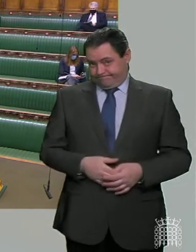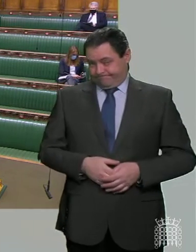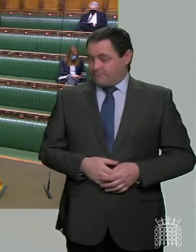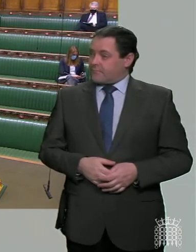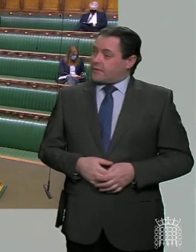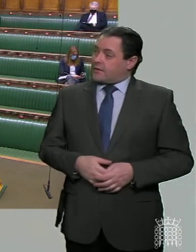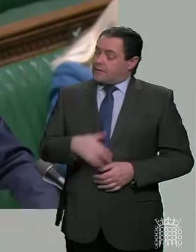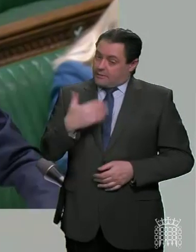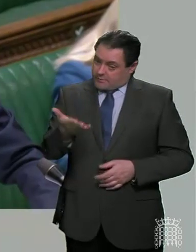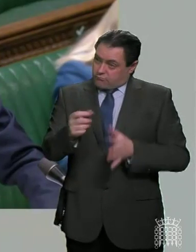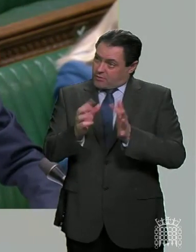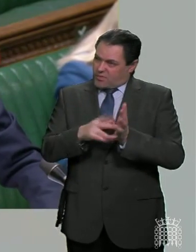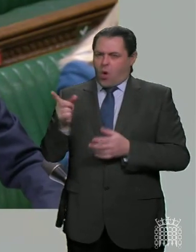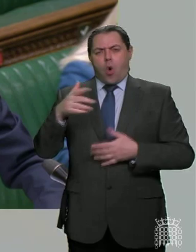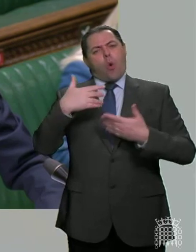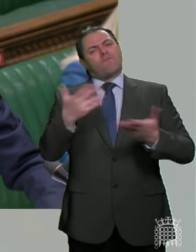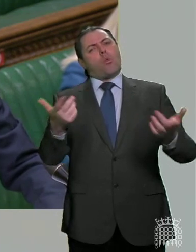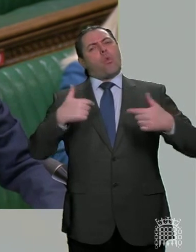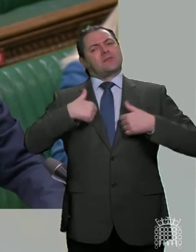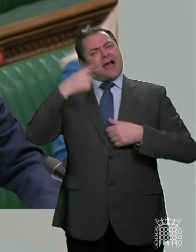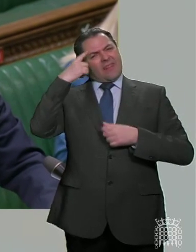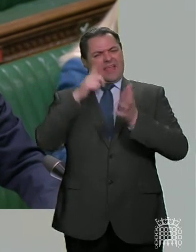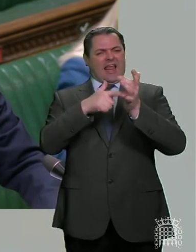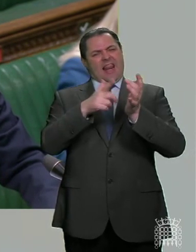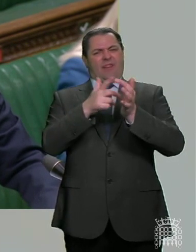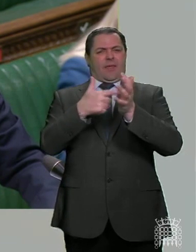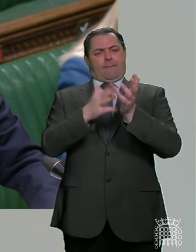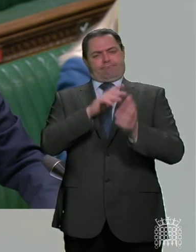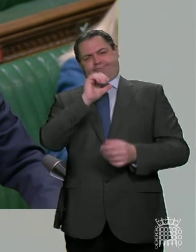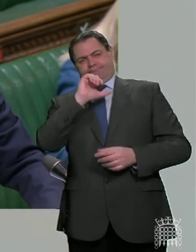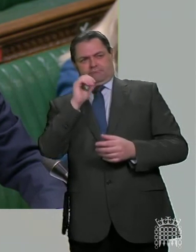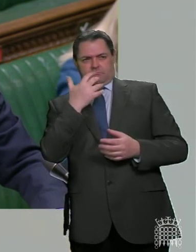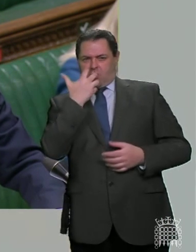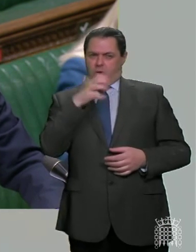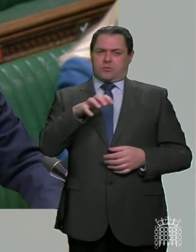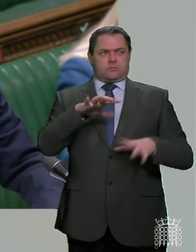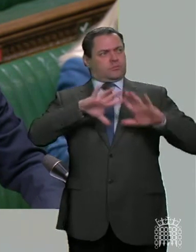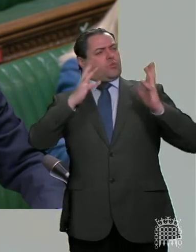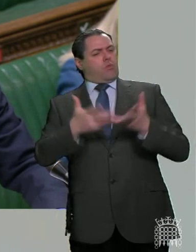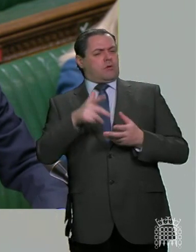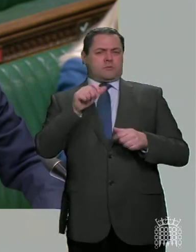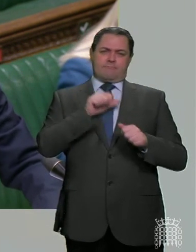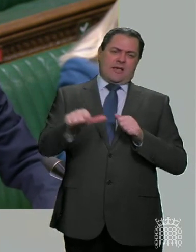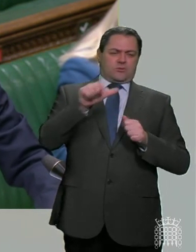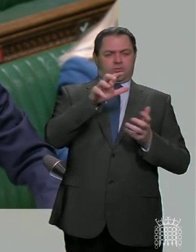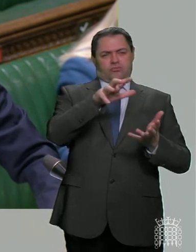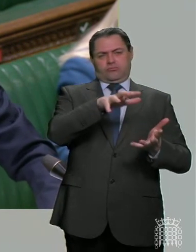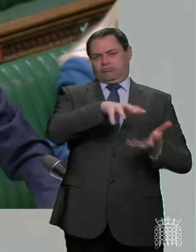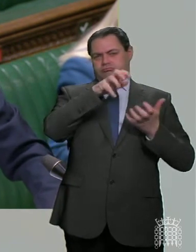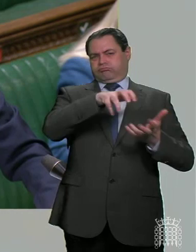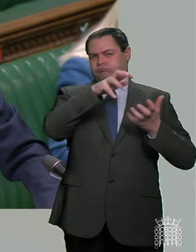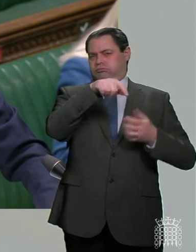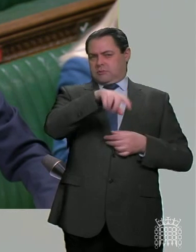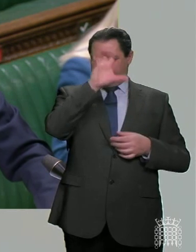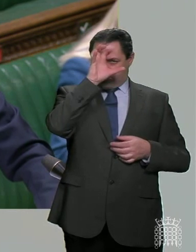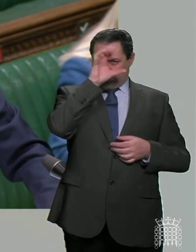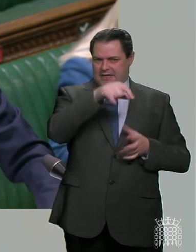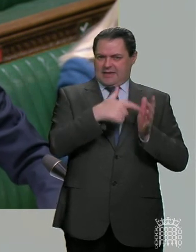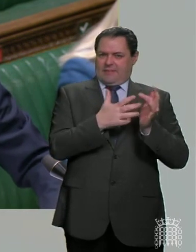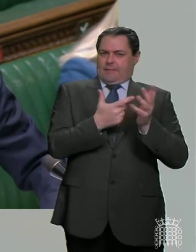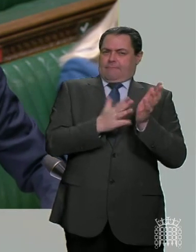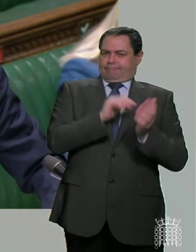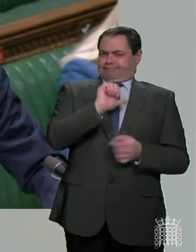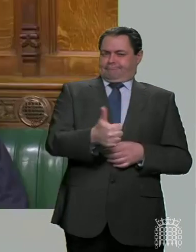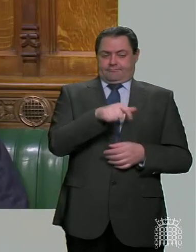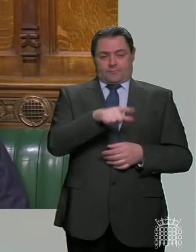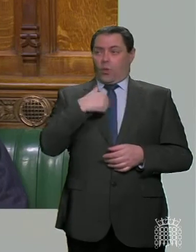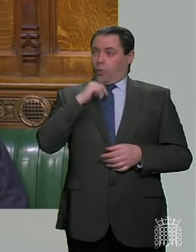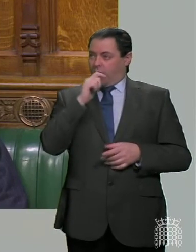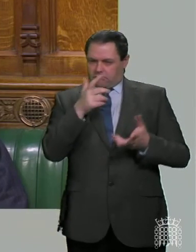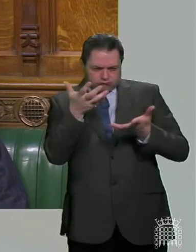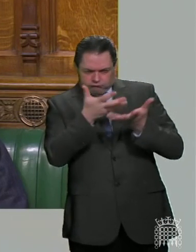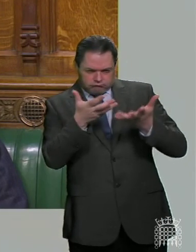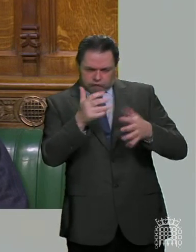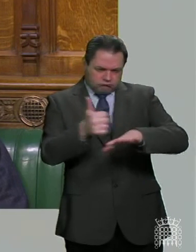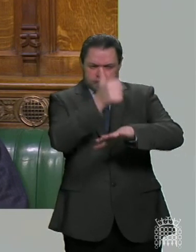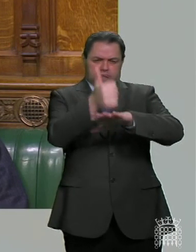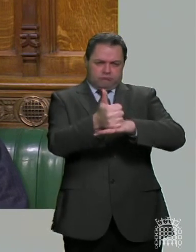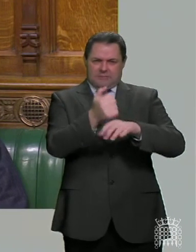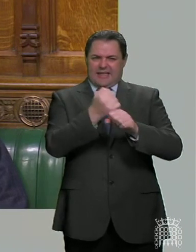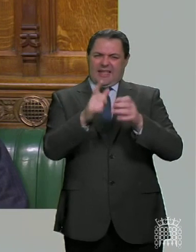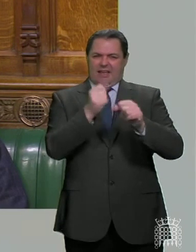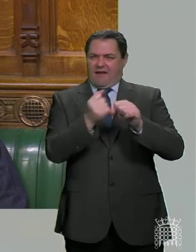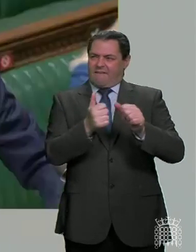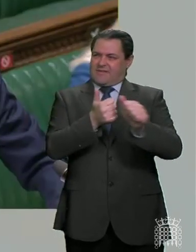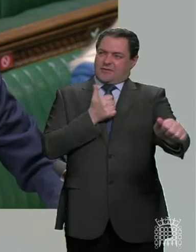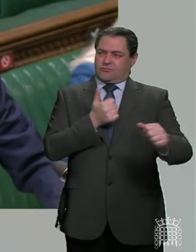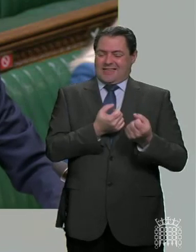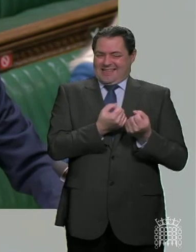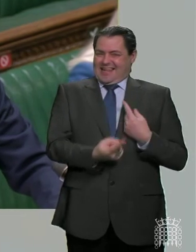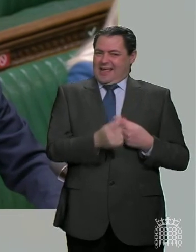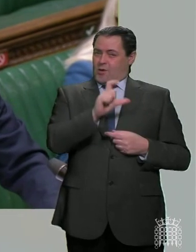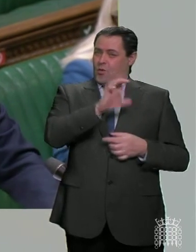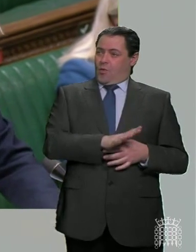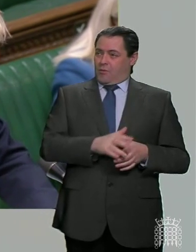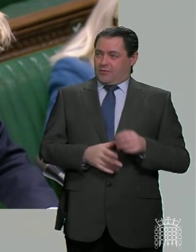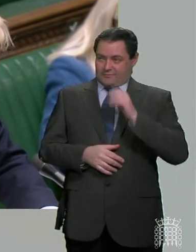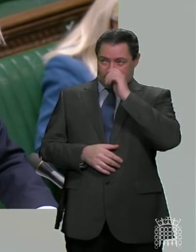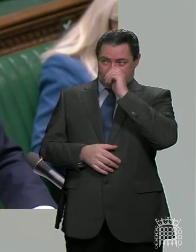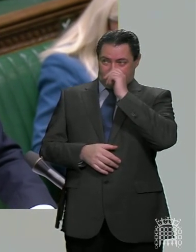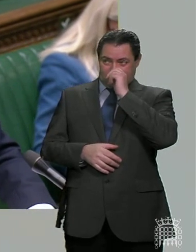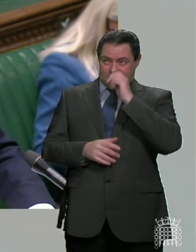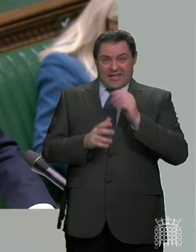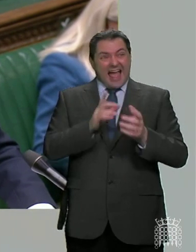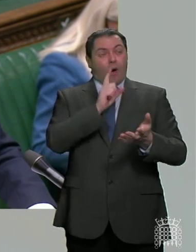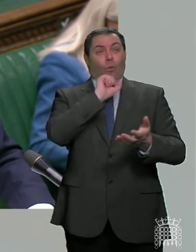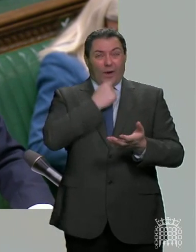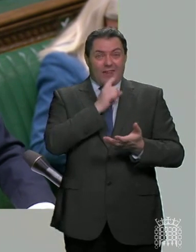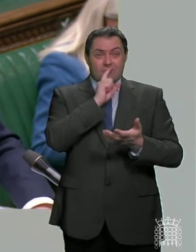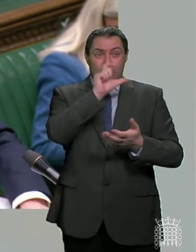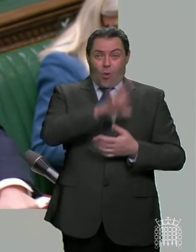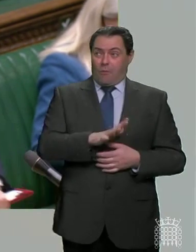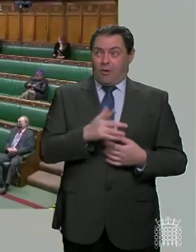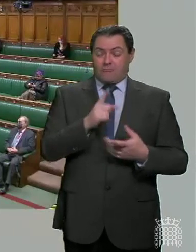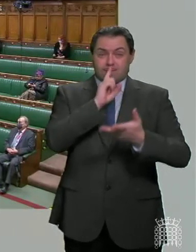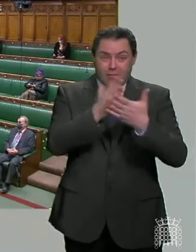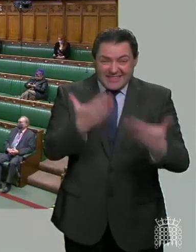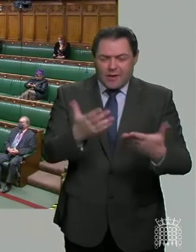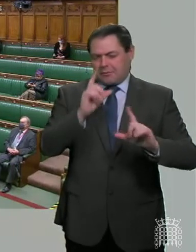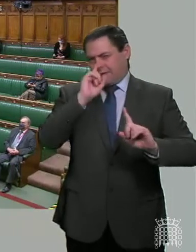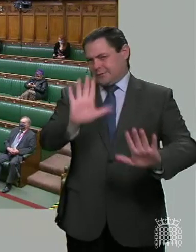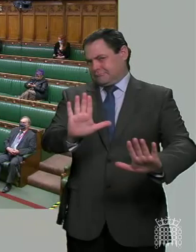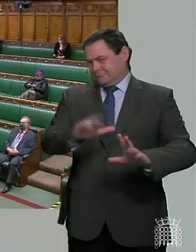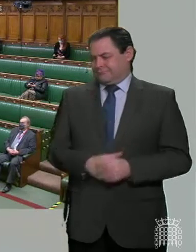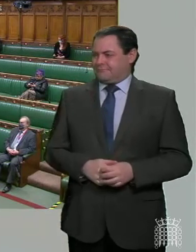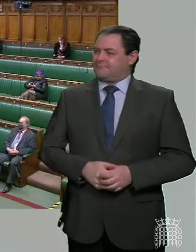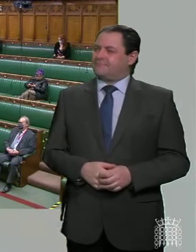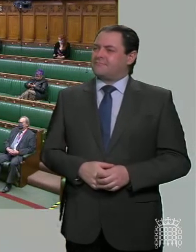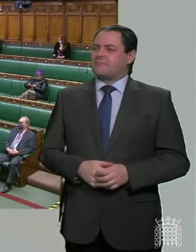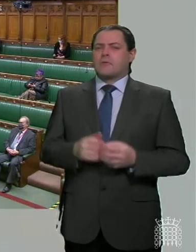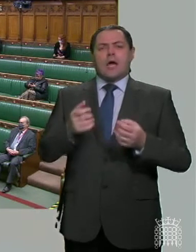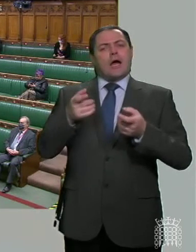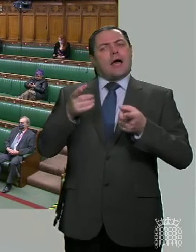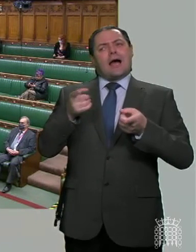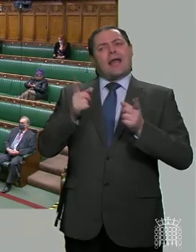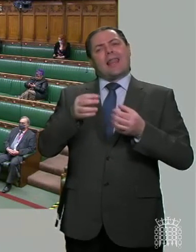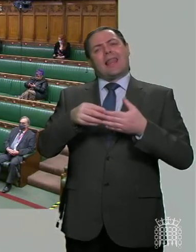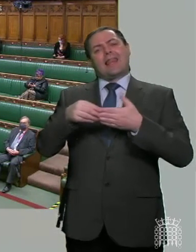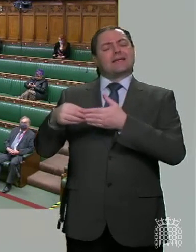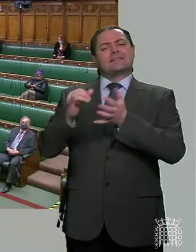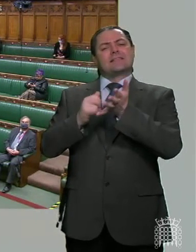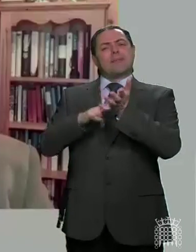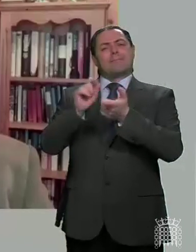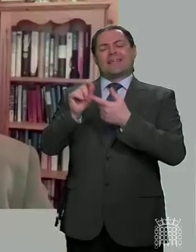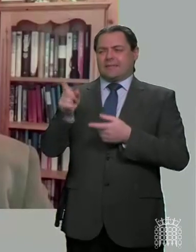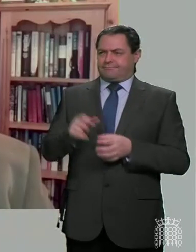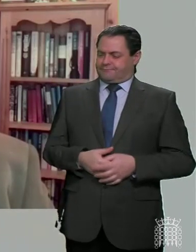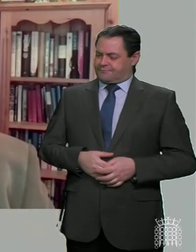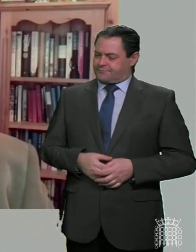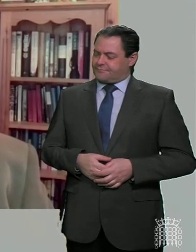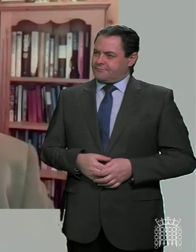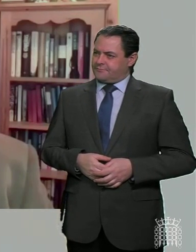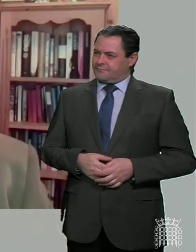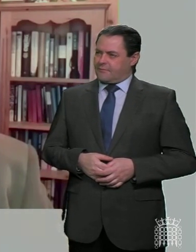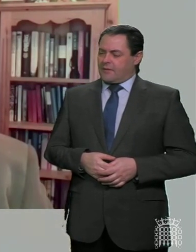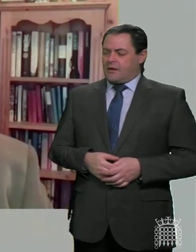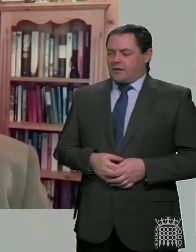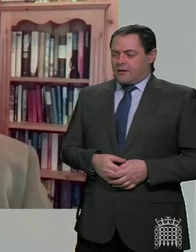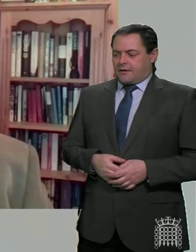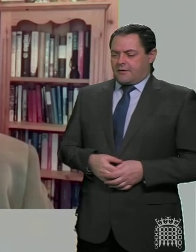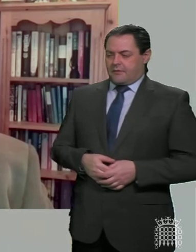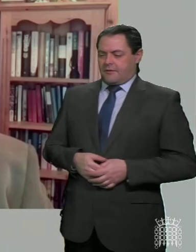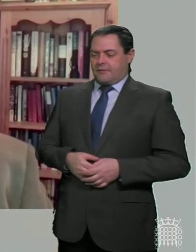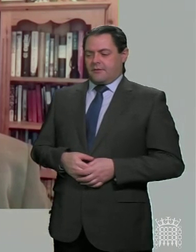I think Cornwall is the Klondike of lithium, as far as I understand the matter, and I would be delighted to assist my honourable Friend in locating a gigafactory somewhere near Cornwall—I do not want to promise too much at this stage.